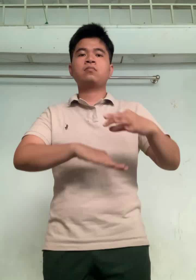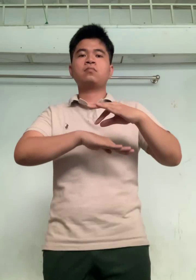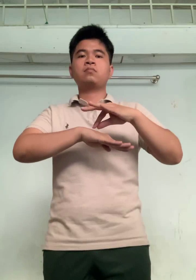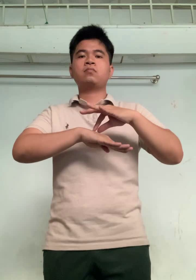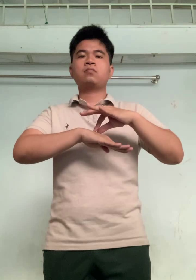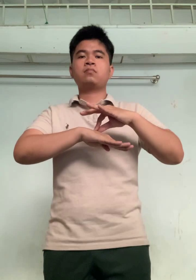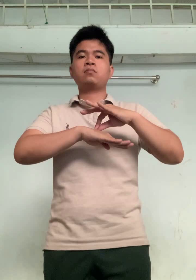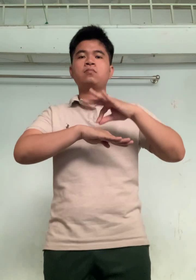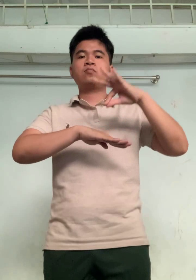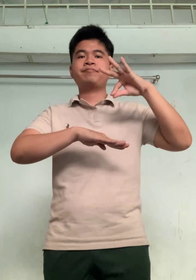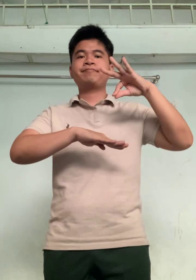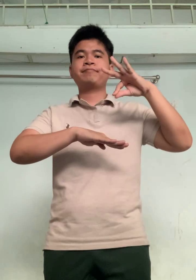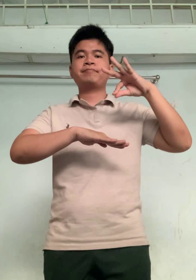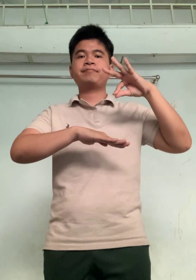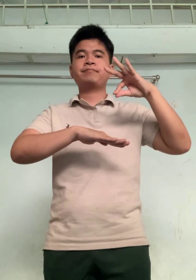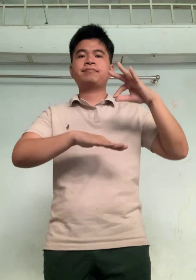tuan